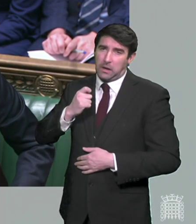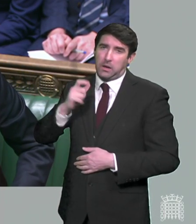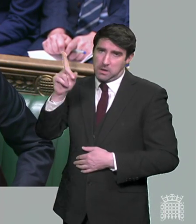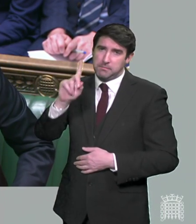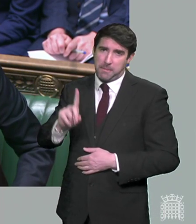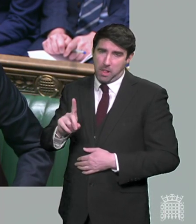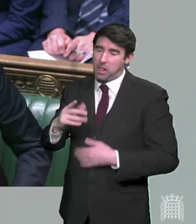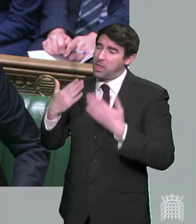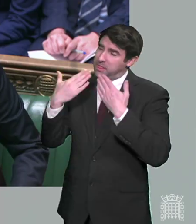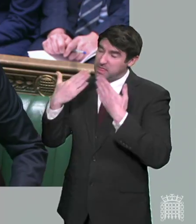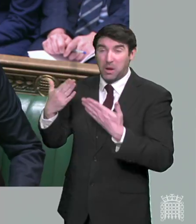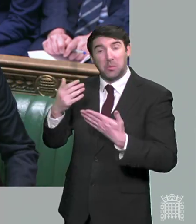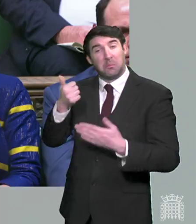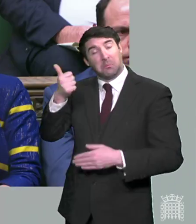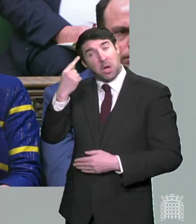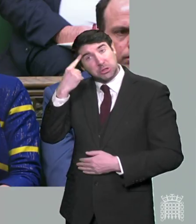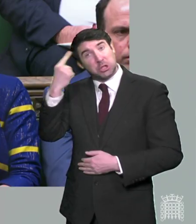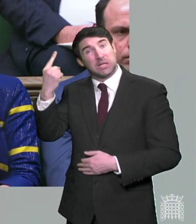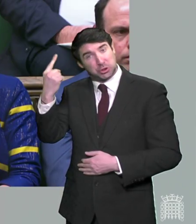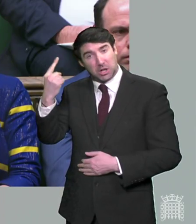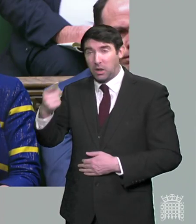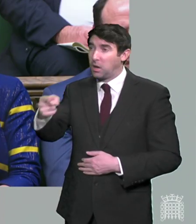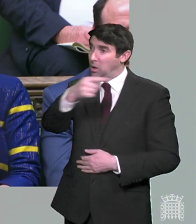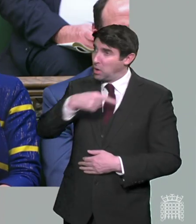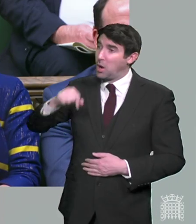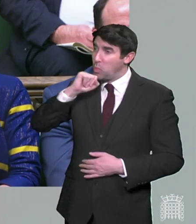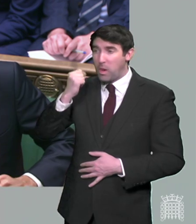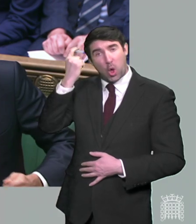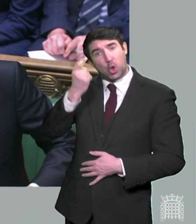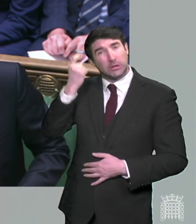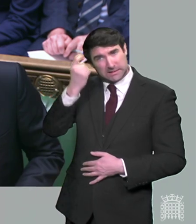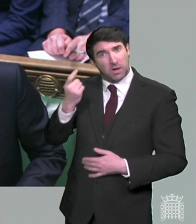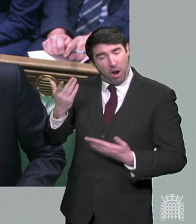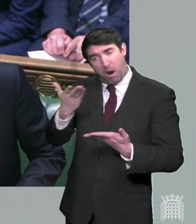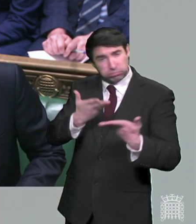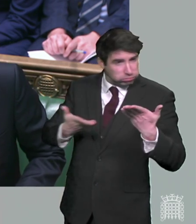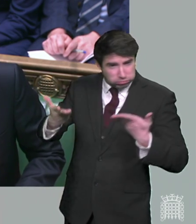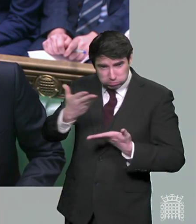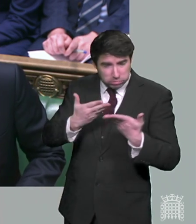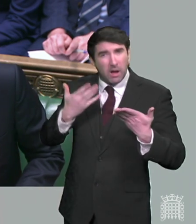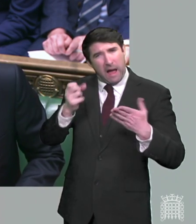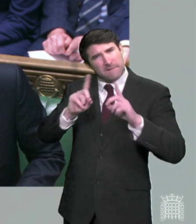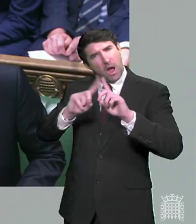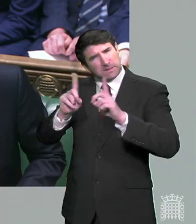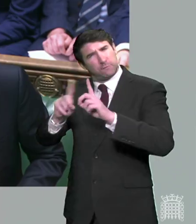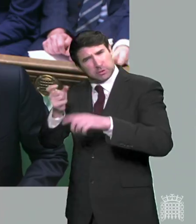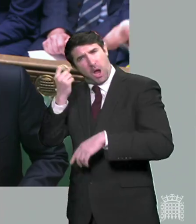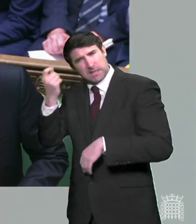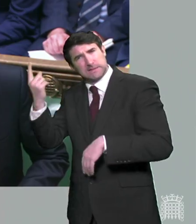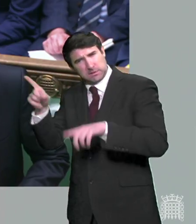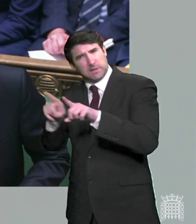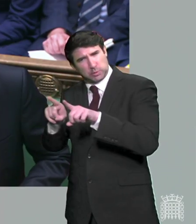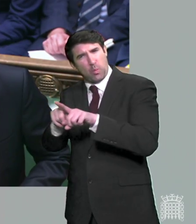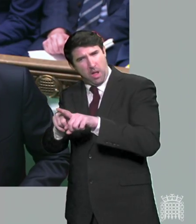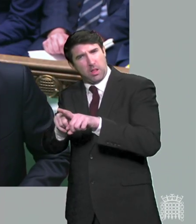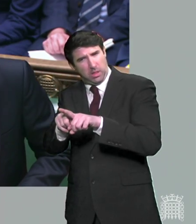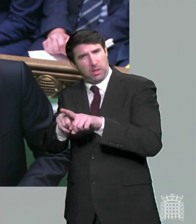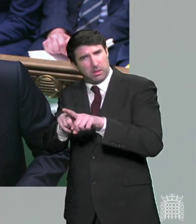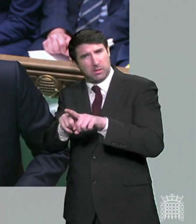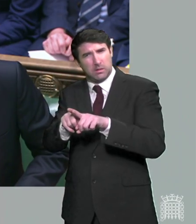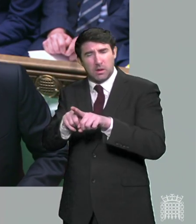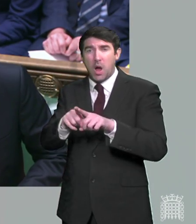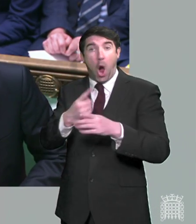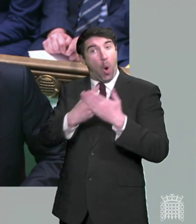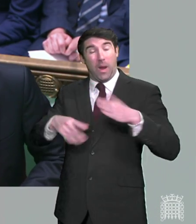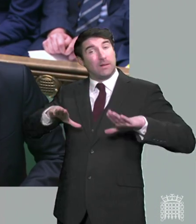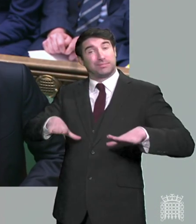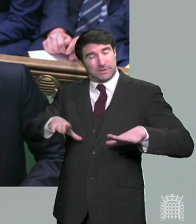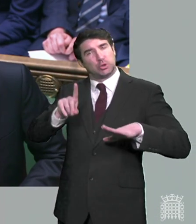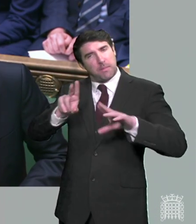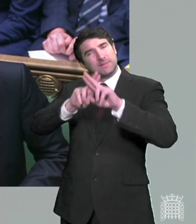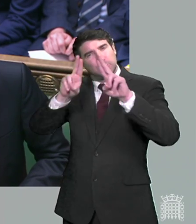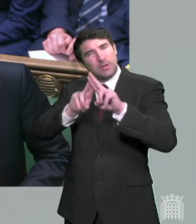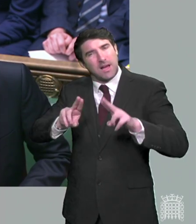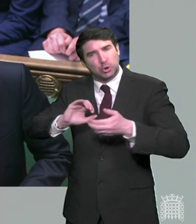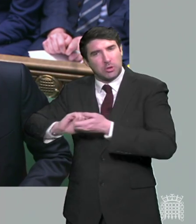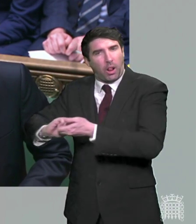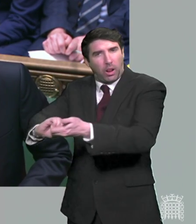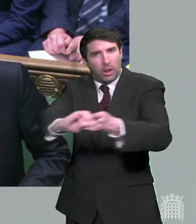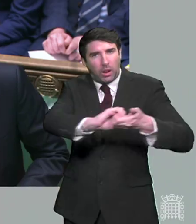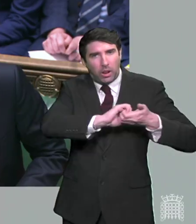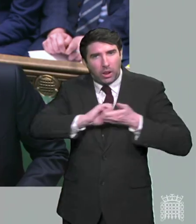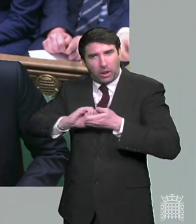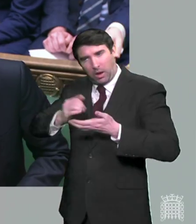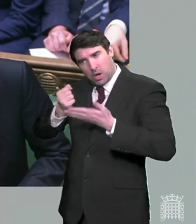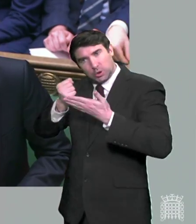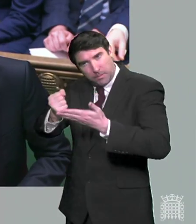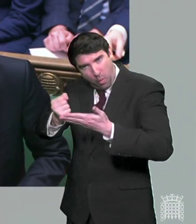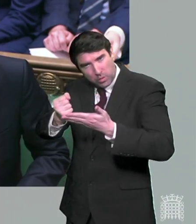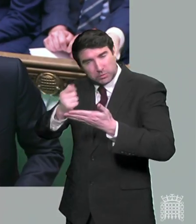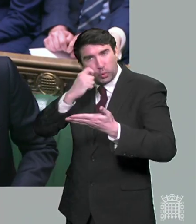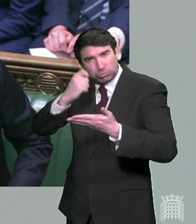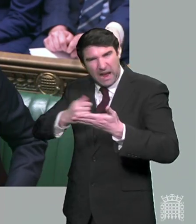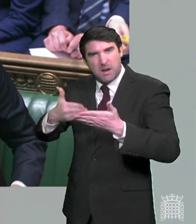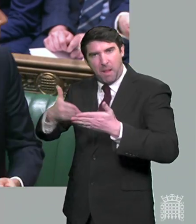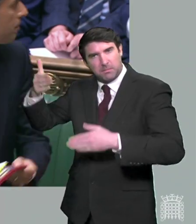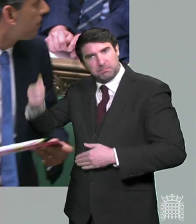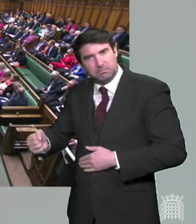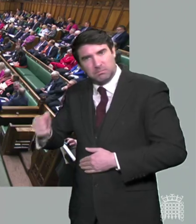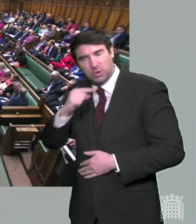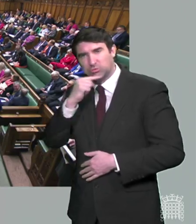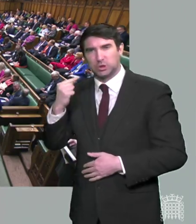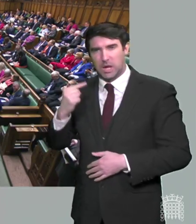I thank her very much for her suggestion. I am sure it is something we are considering as we speak, and there will be many other ways in which we can mark that moment, not least as an international community continuing to show united condemnation and isolation of Russia.